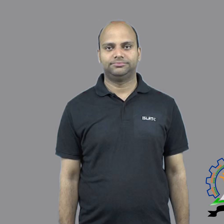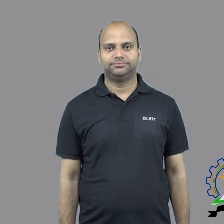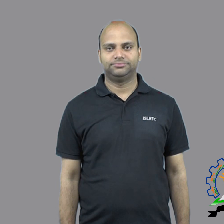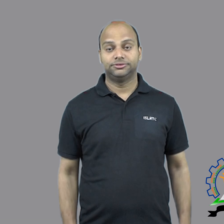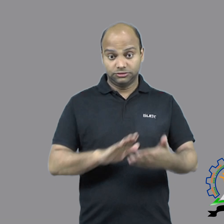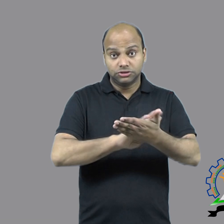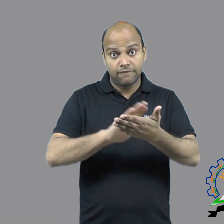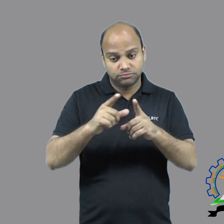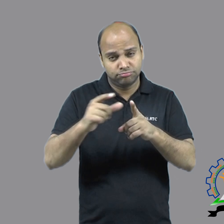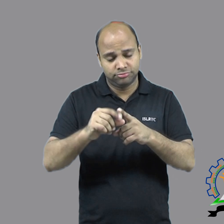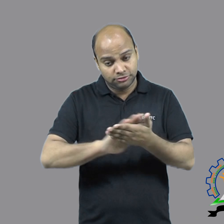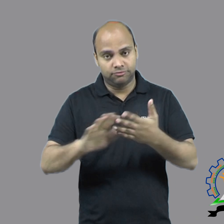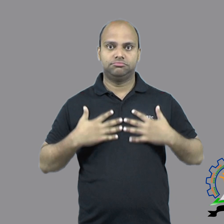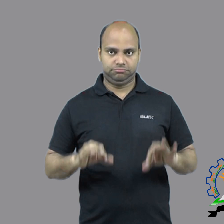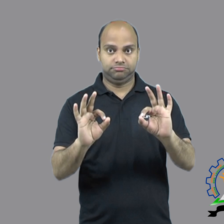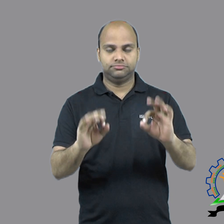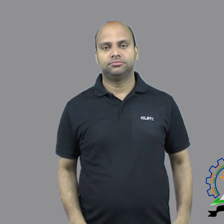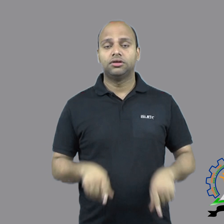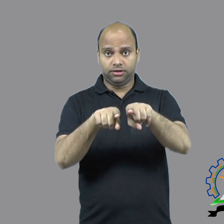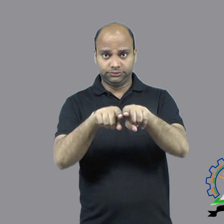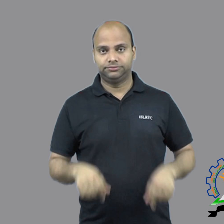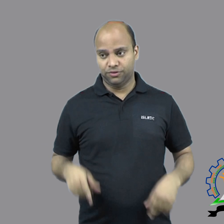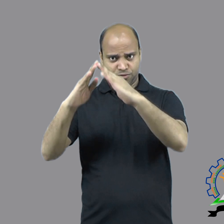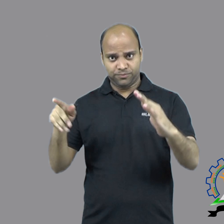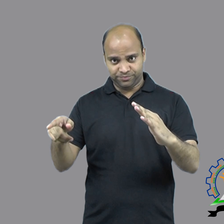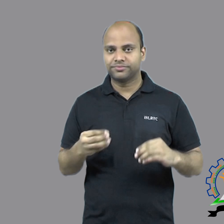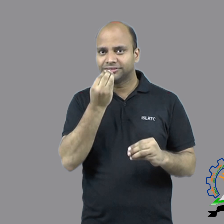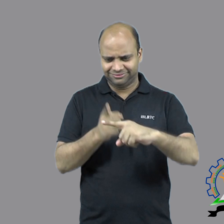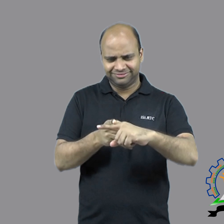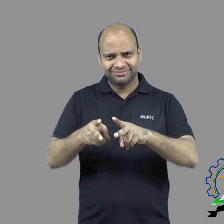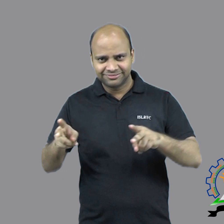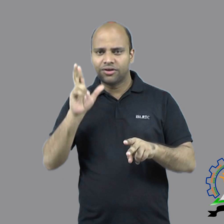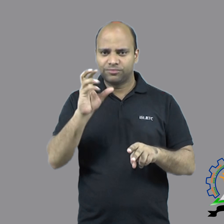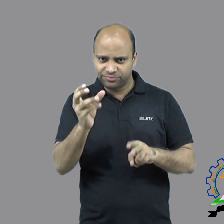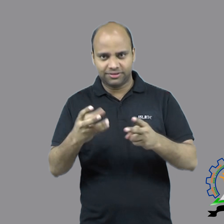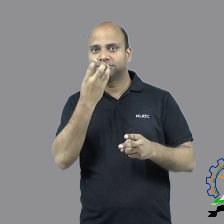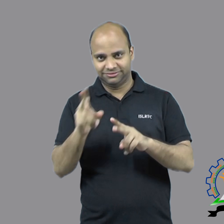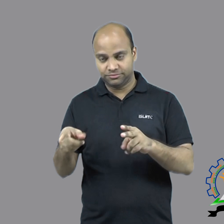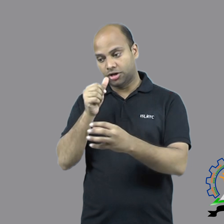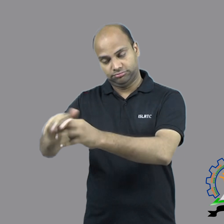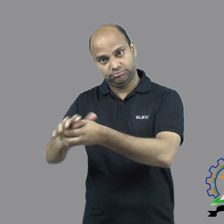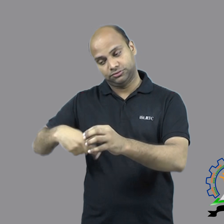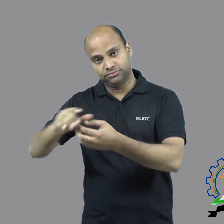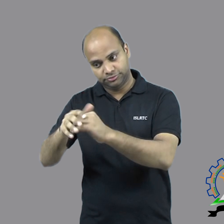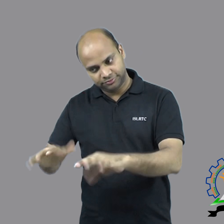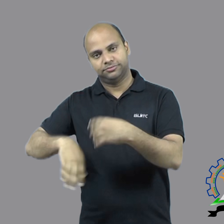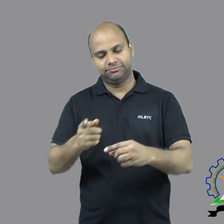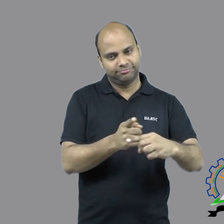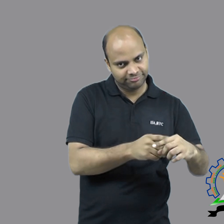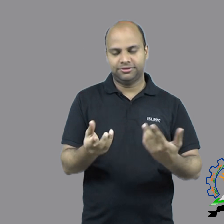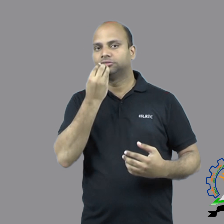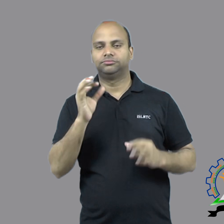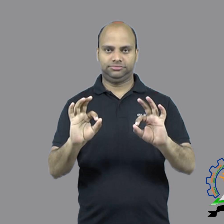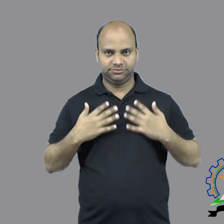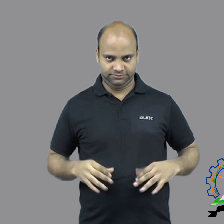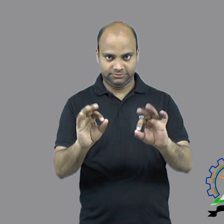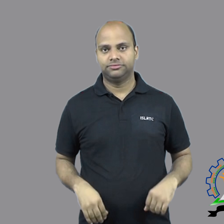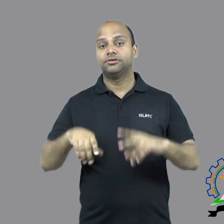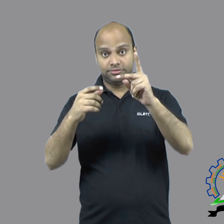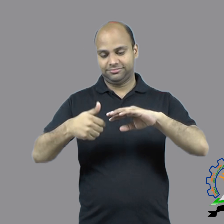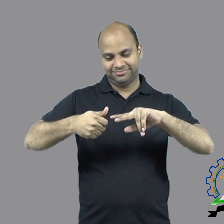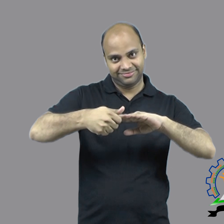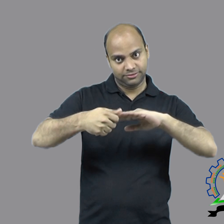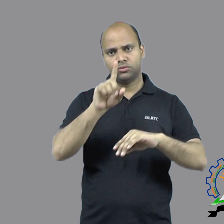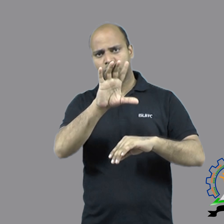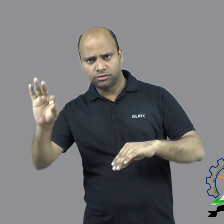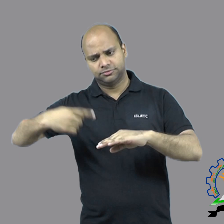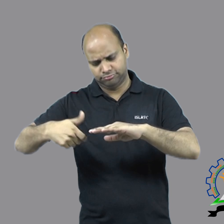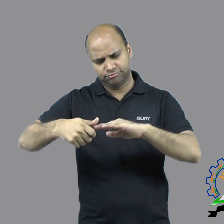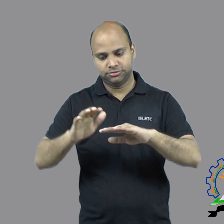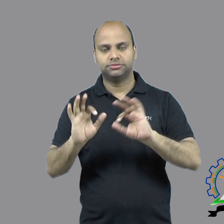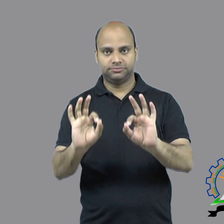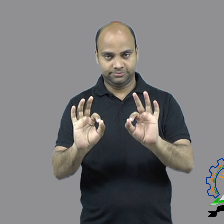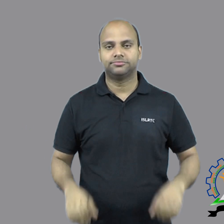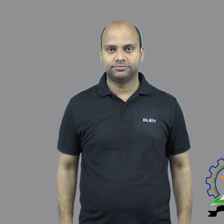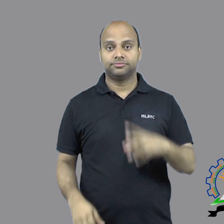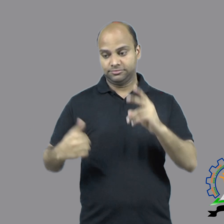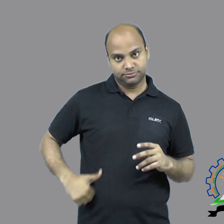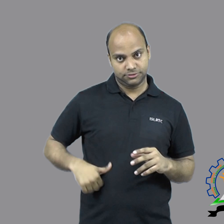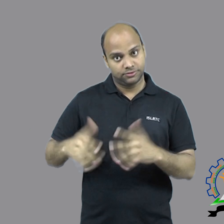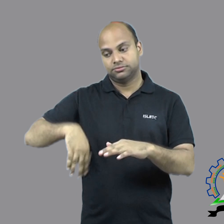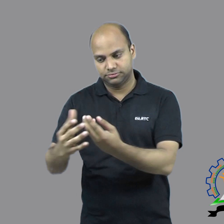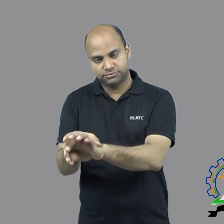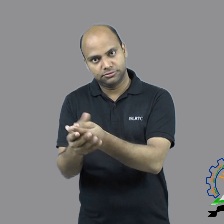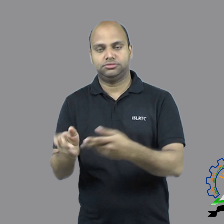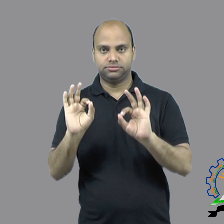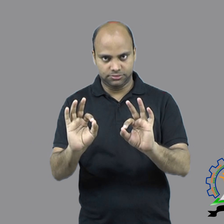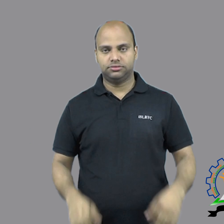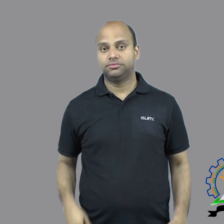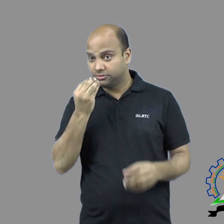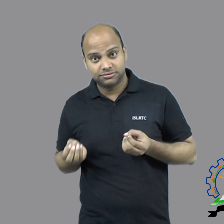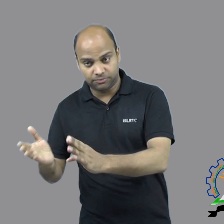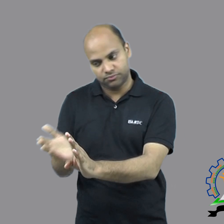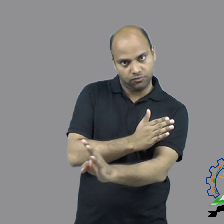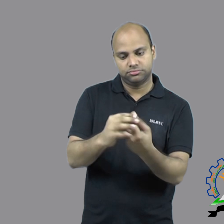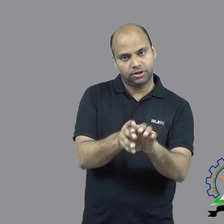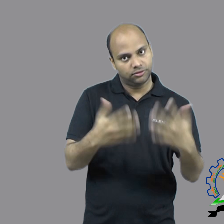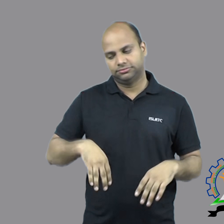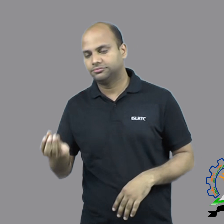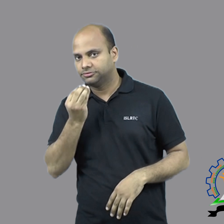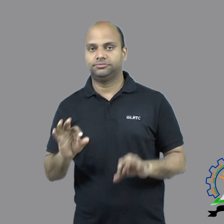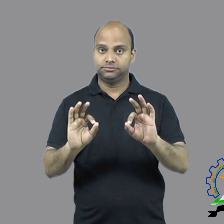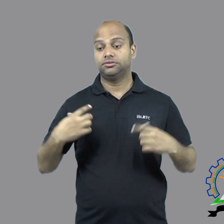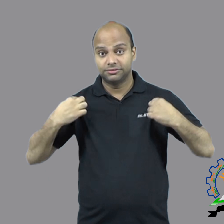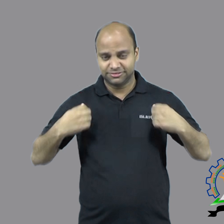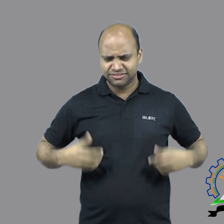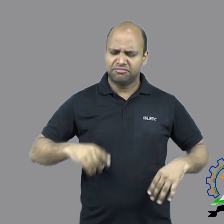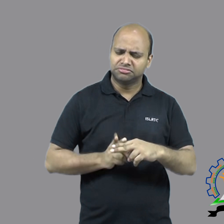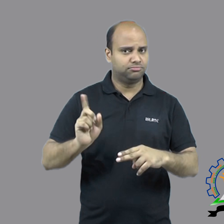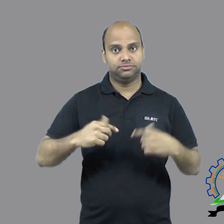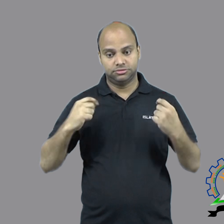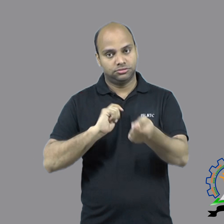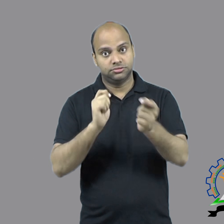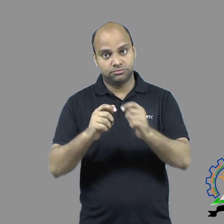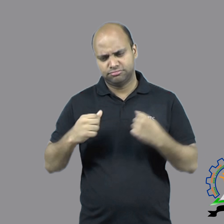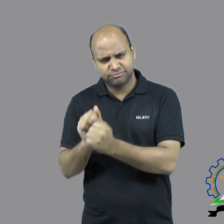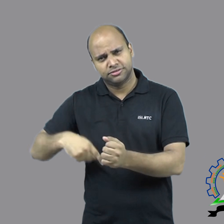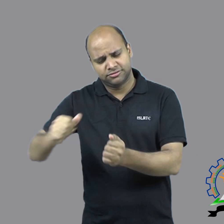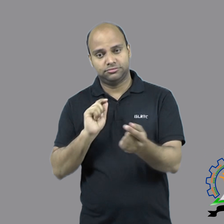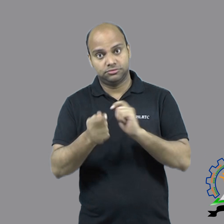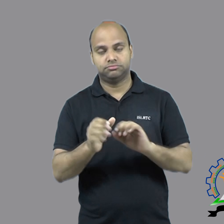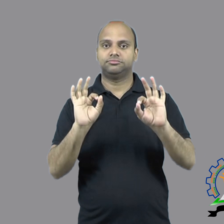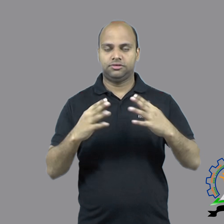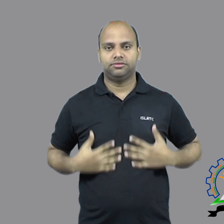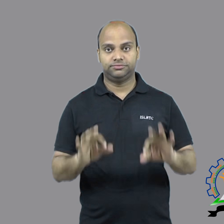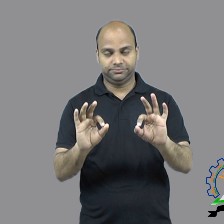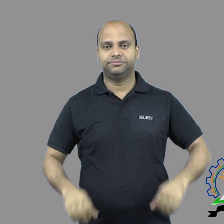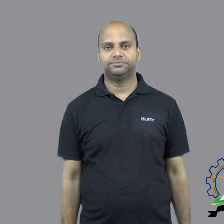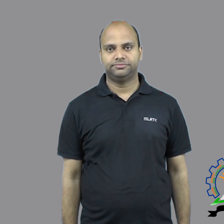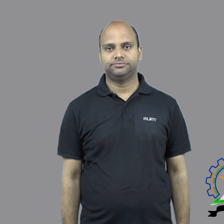Hygiene